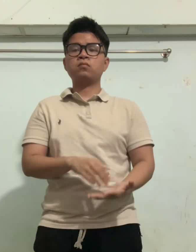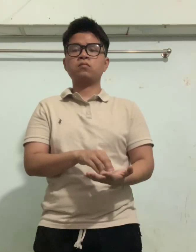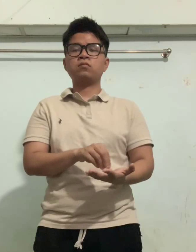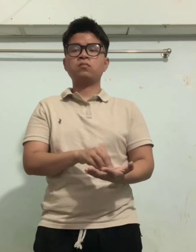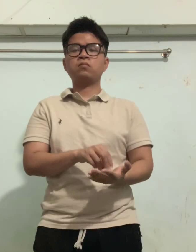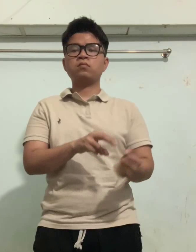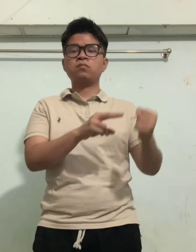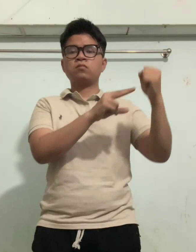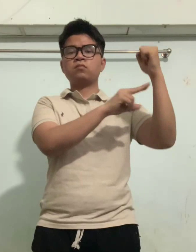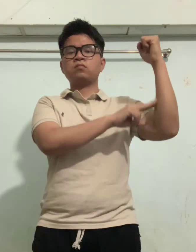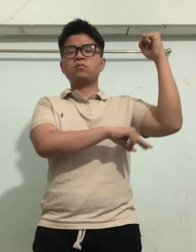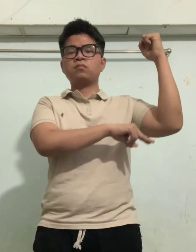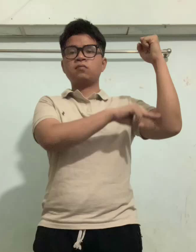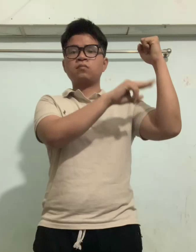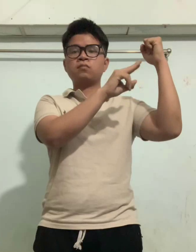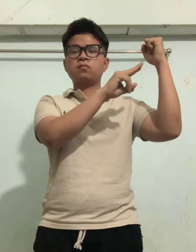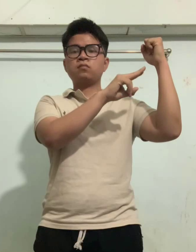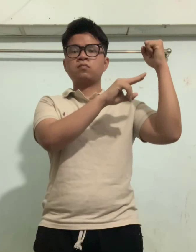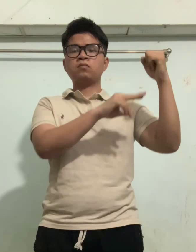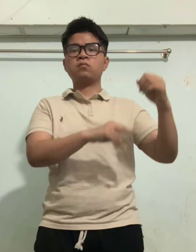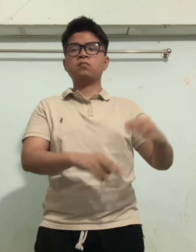tieng viet